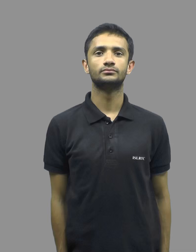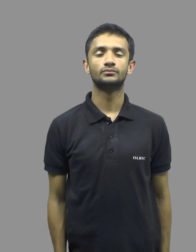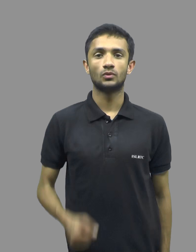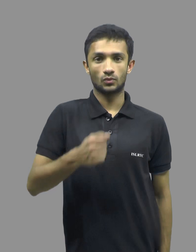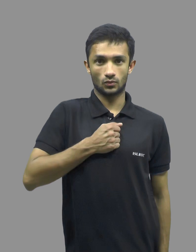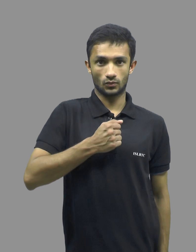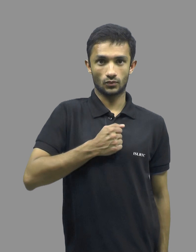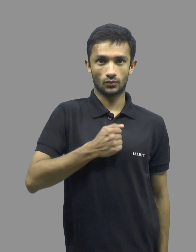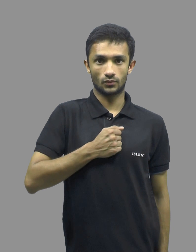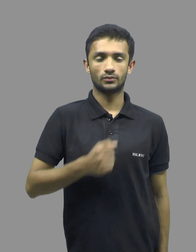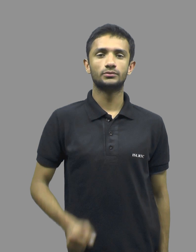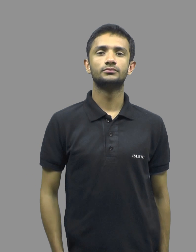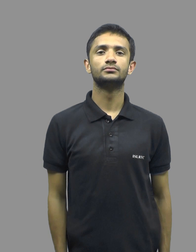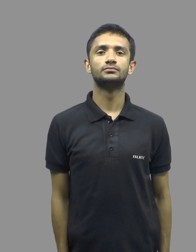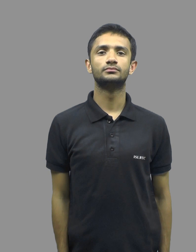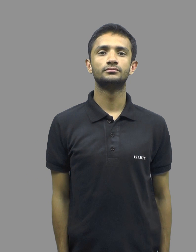My